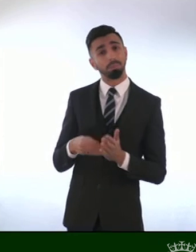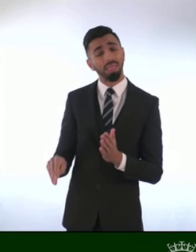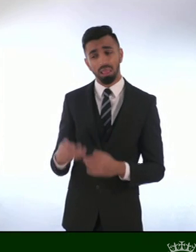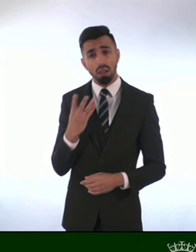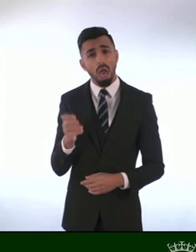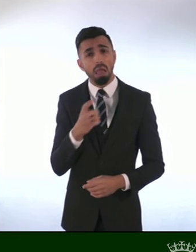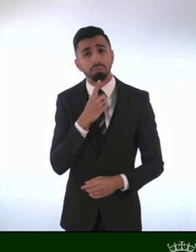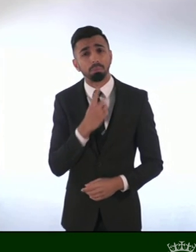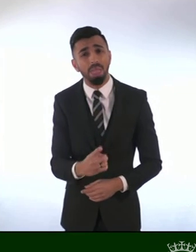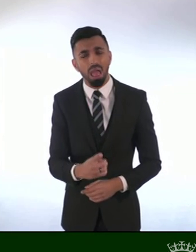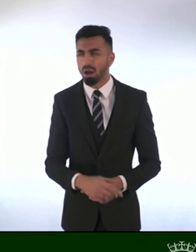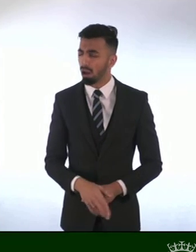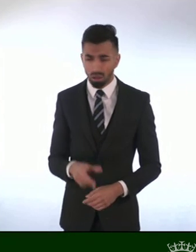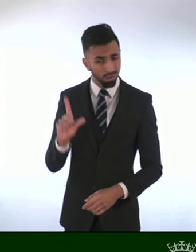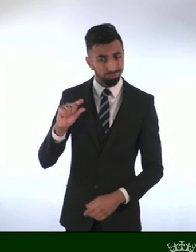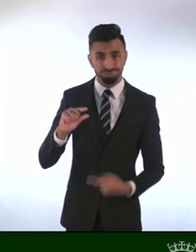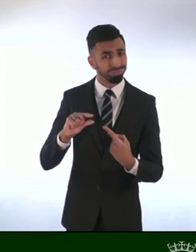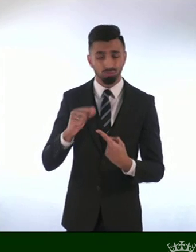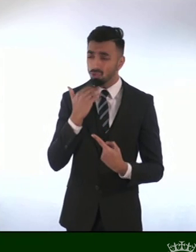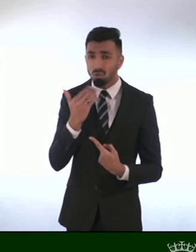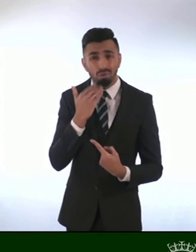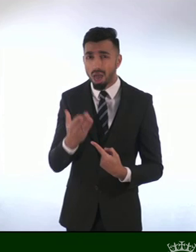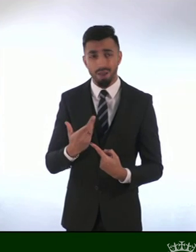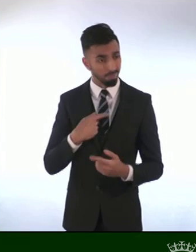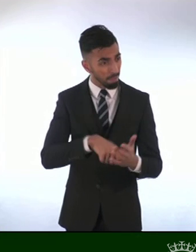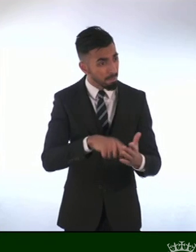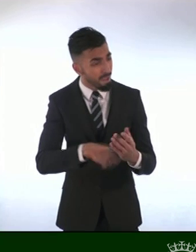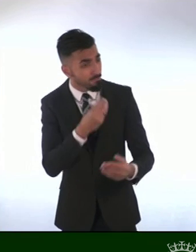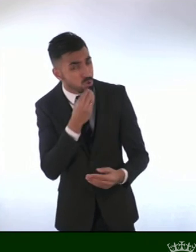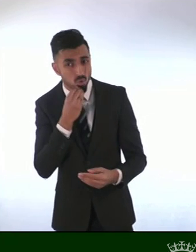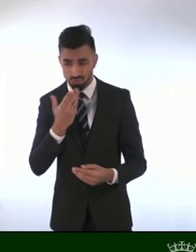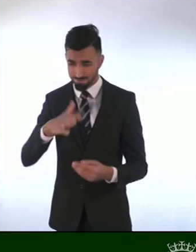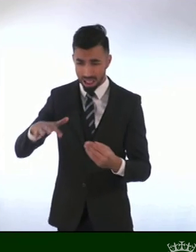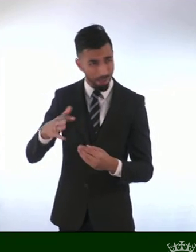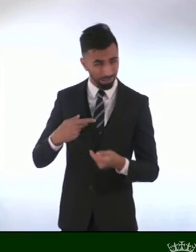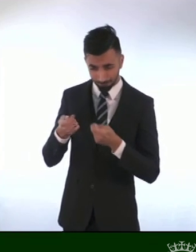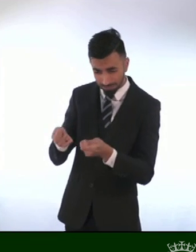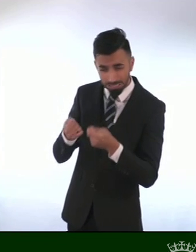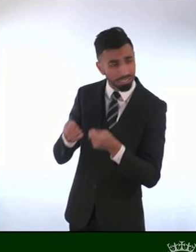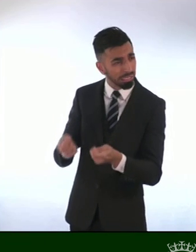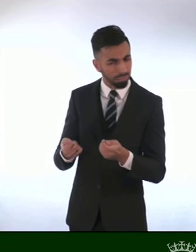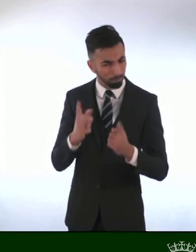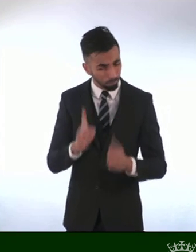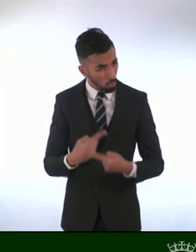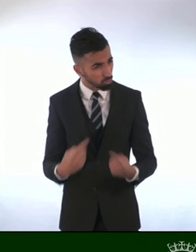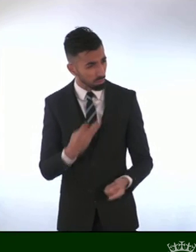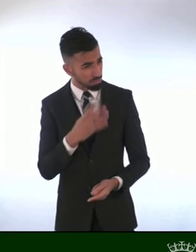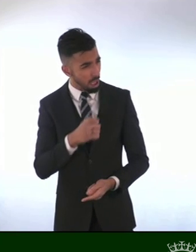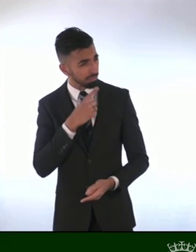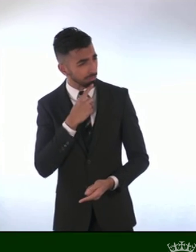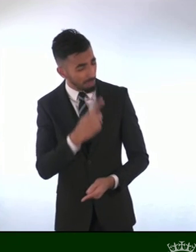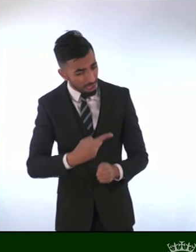Those people are therefore putting everybody at risk because they have to go out to work in order to put food on the table.